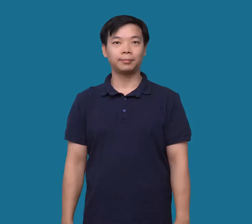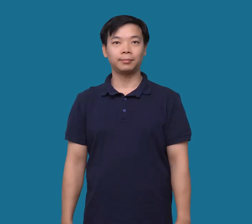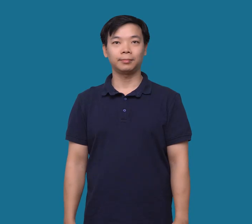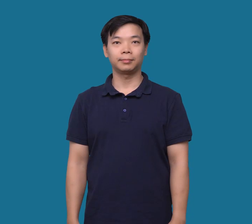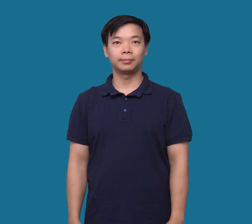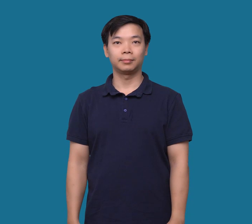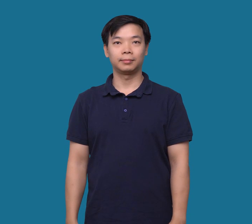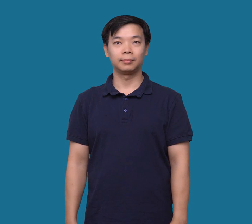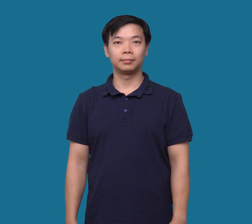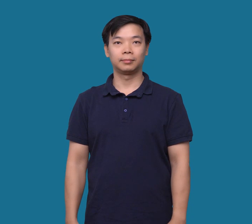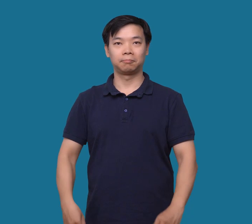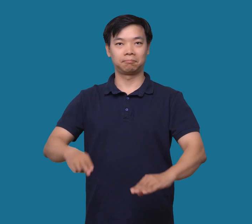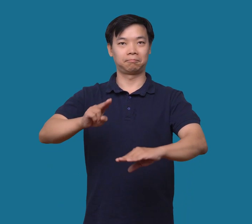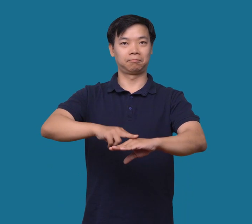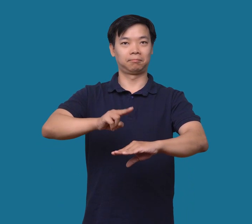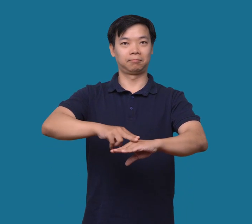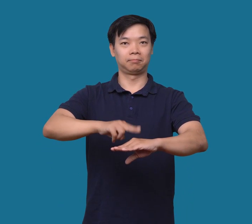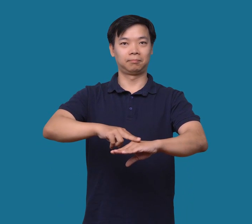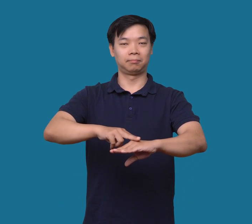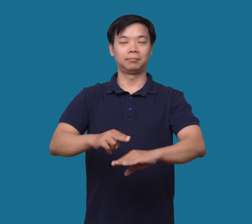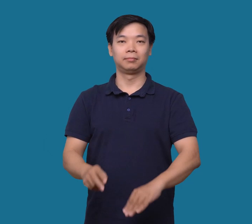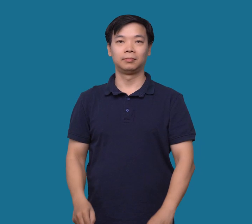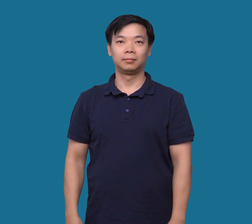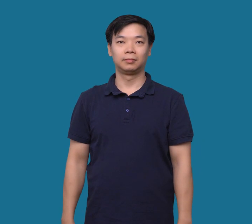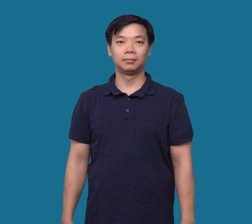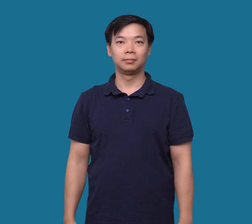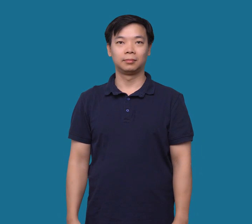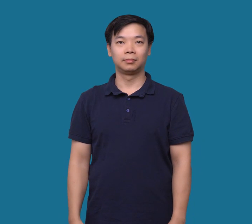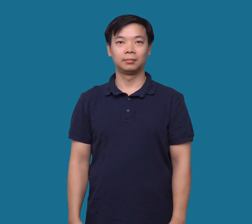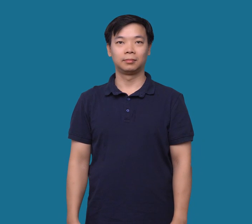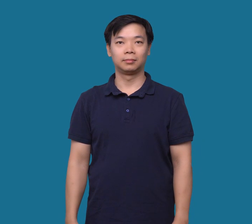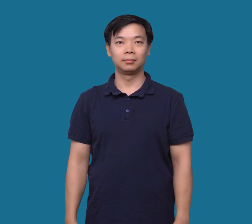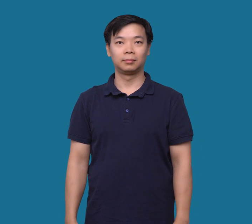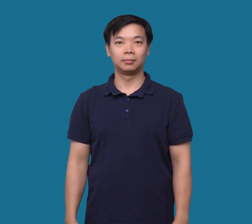xe cảnh sát